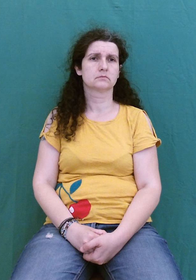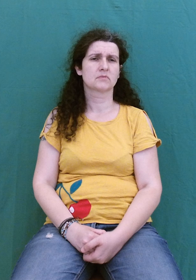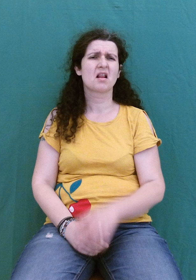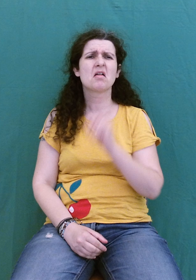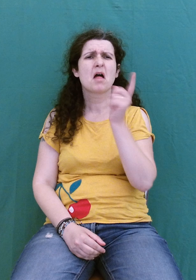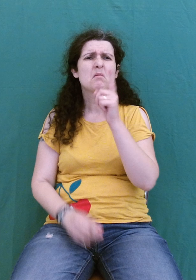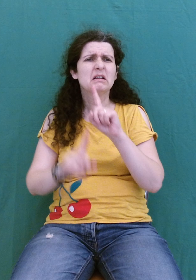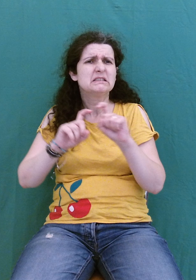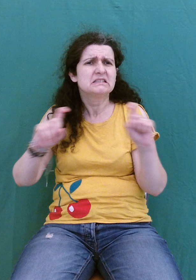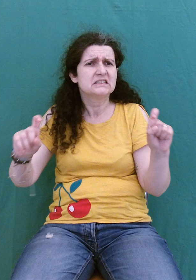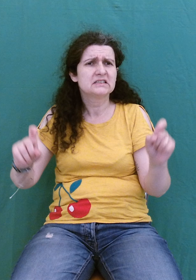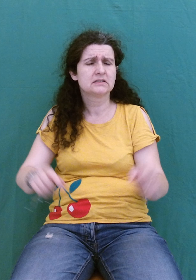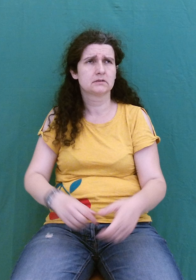ΘΕΡΑΠΕΙΑ ΤΙ?